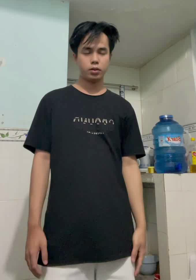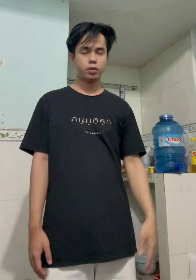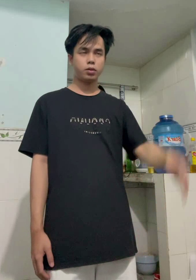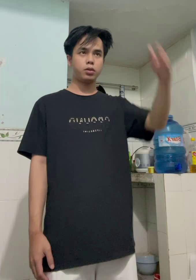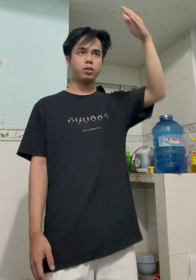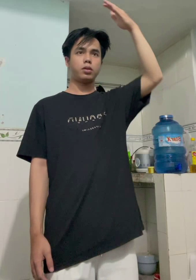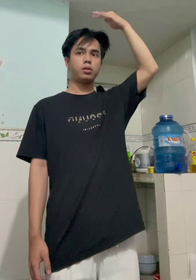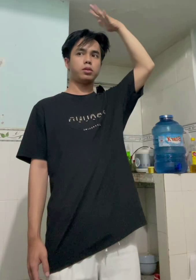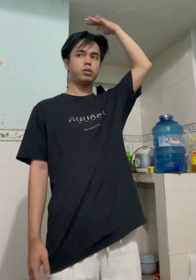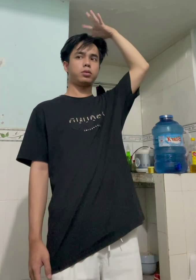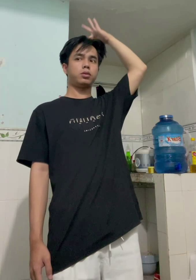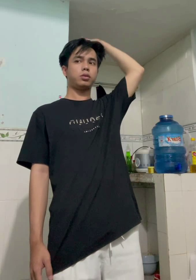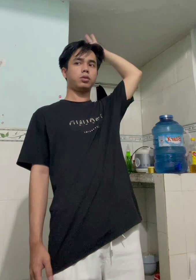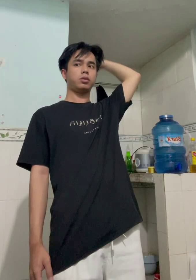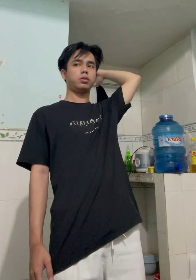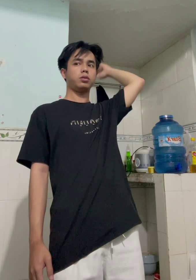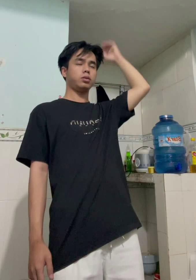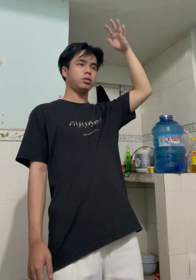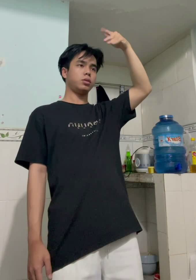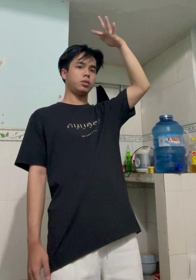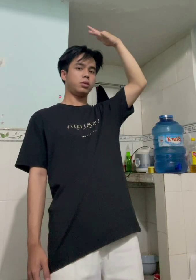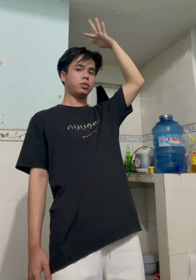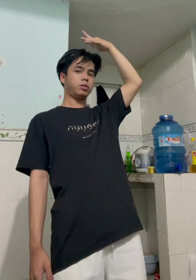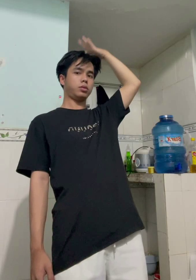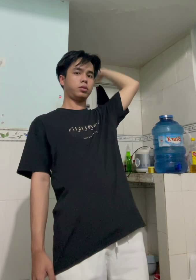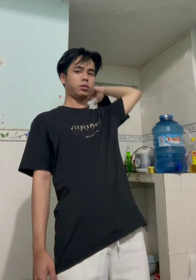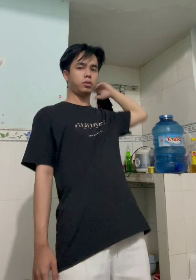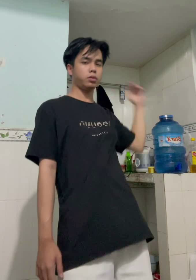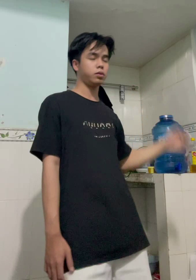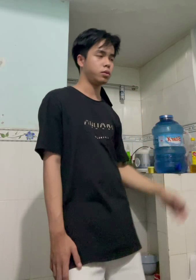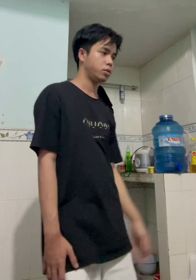vo ly